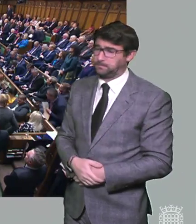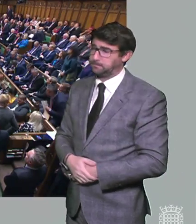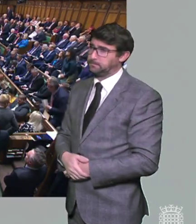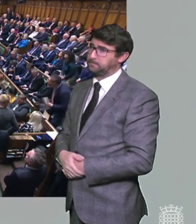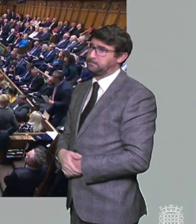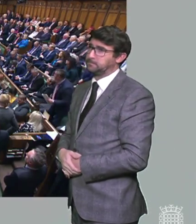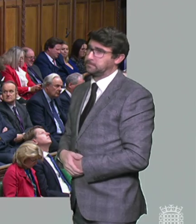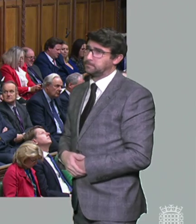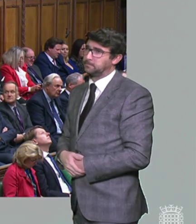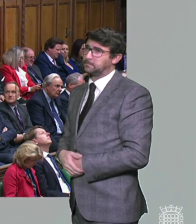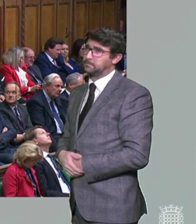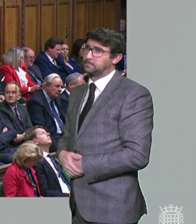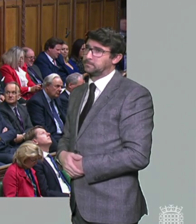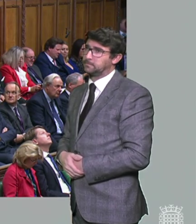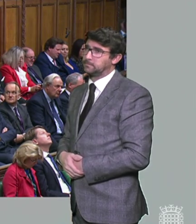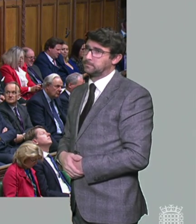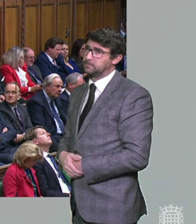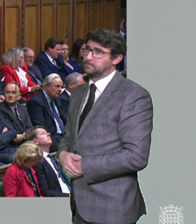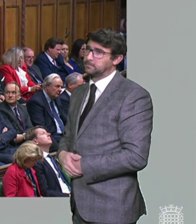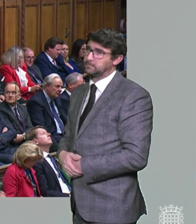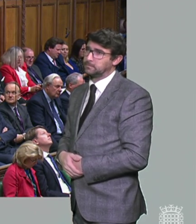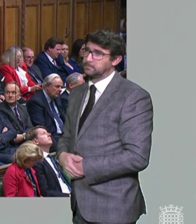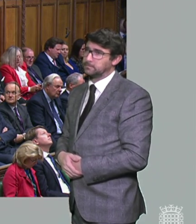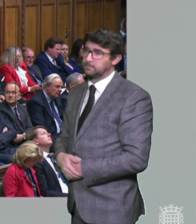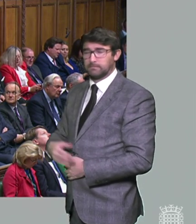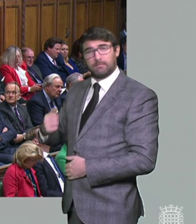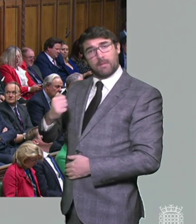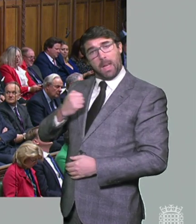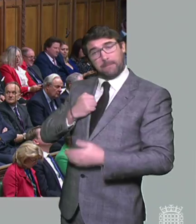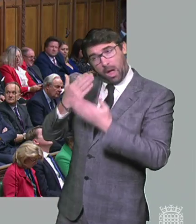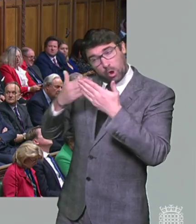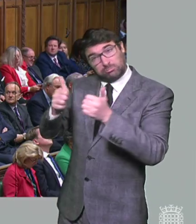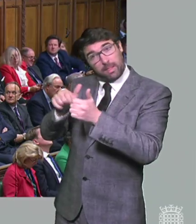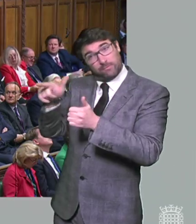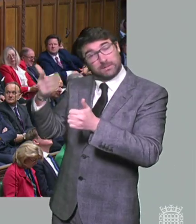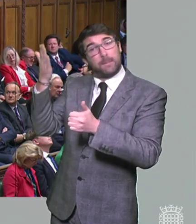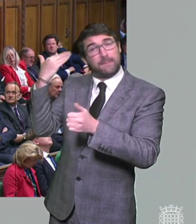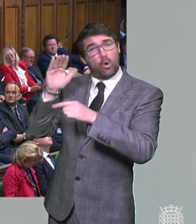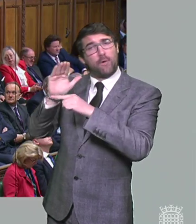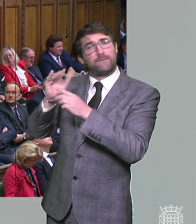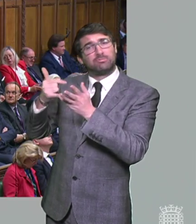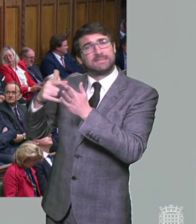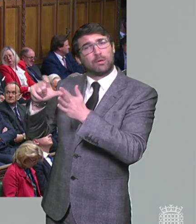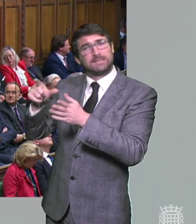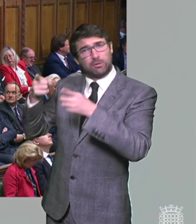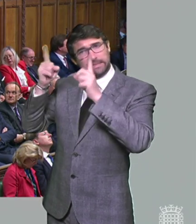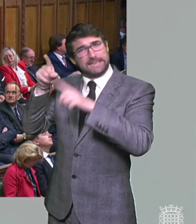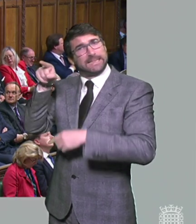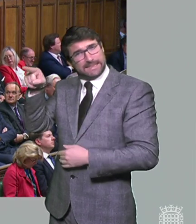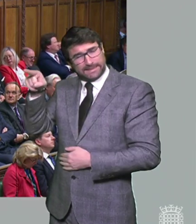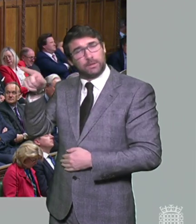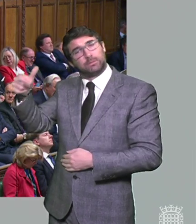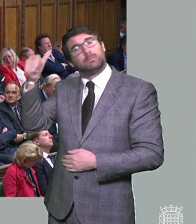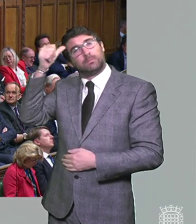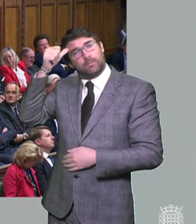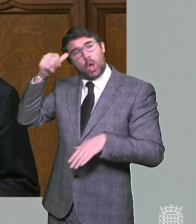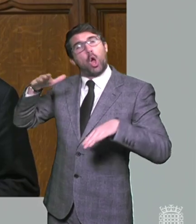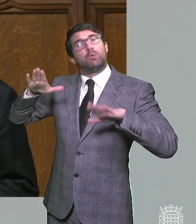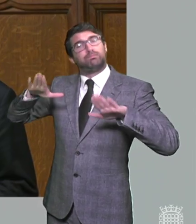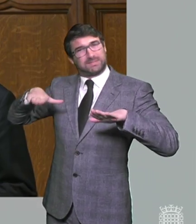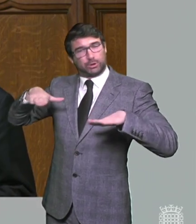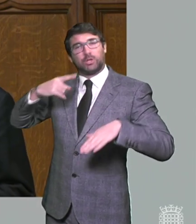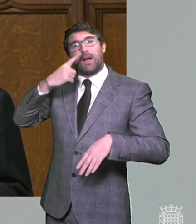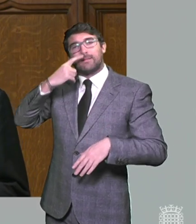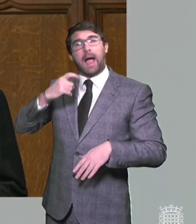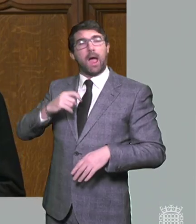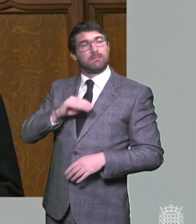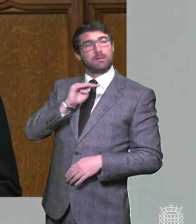When my right honourable Friend was Foreign Secretary, I know that she was acutely aware of the importance of British soft power acting in our national interest.